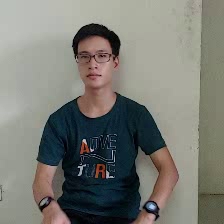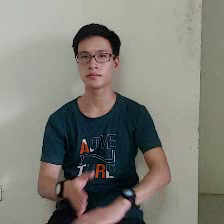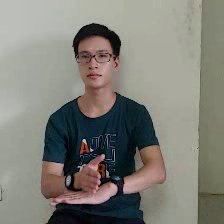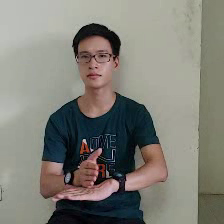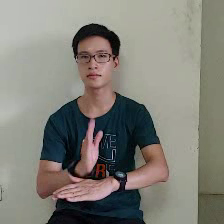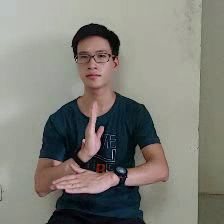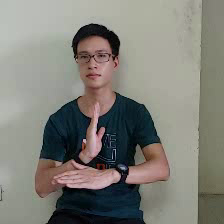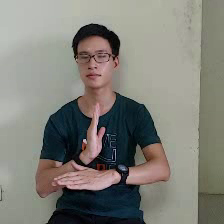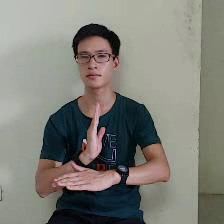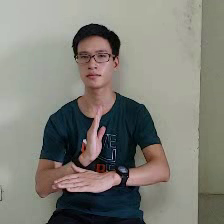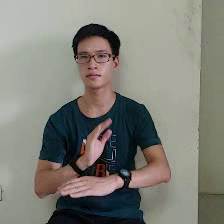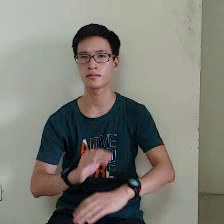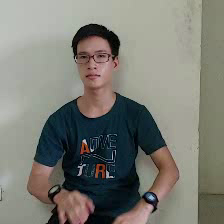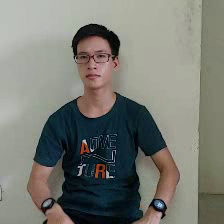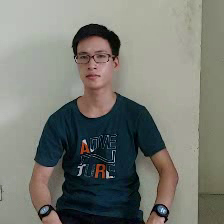Cần